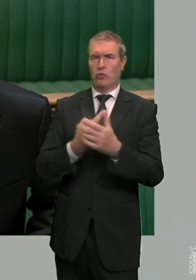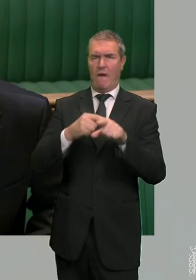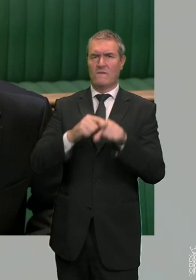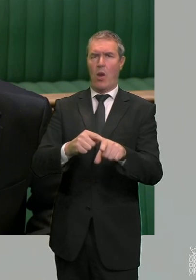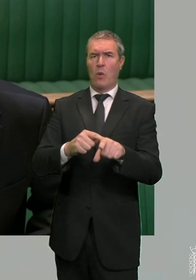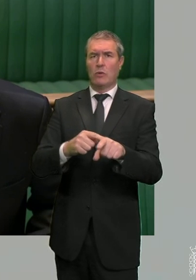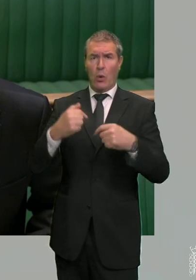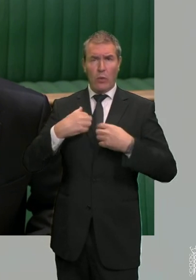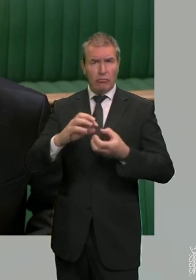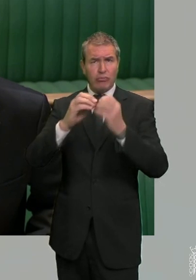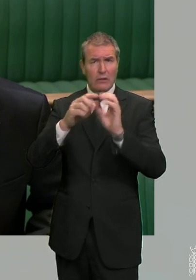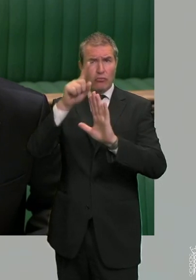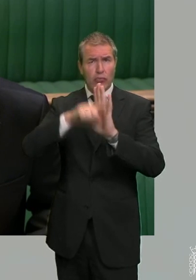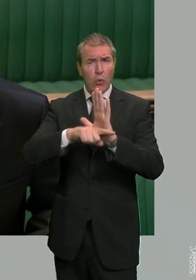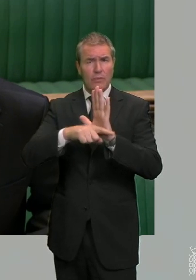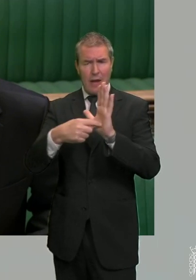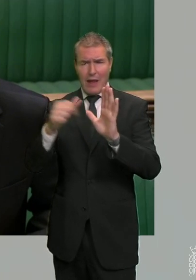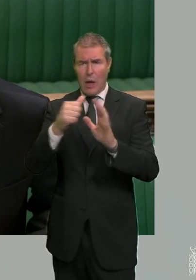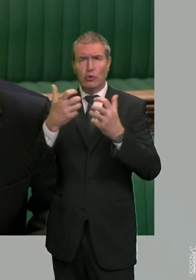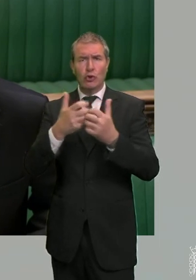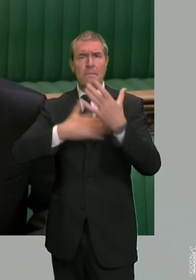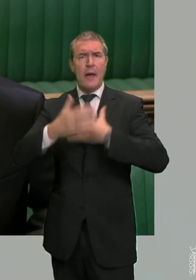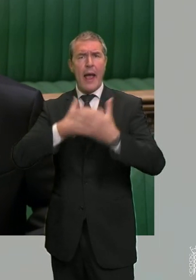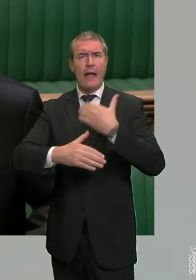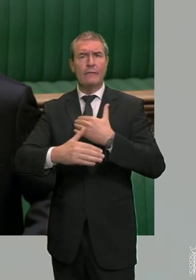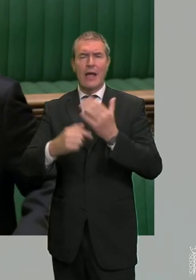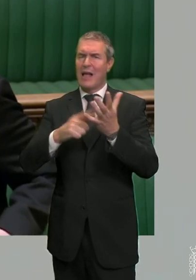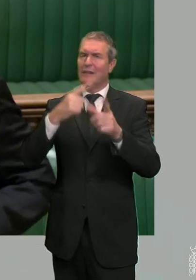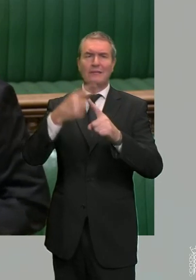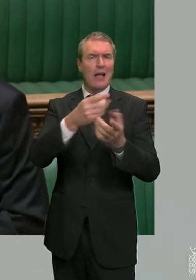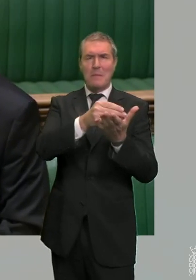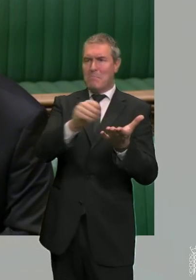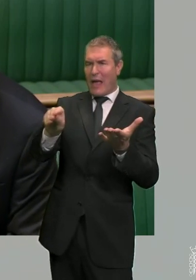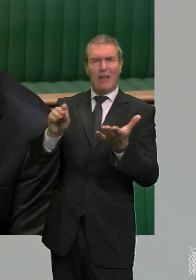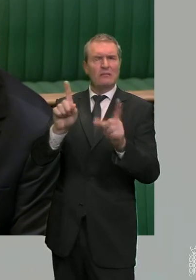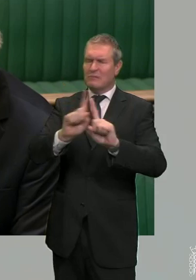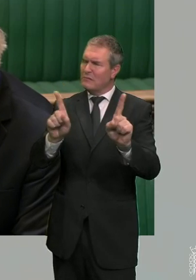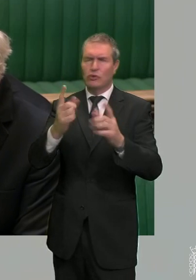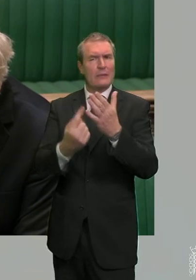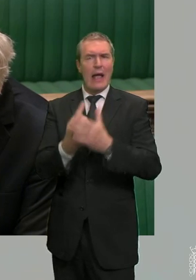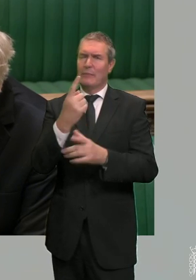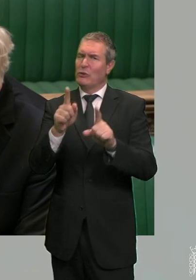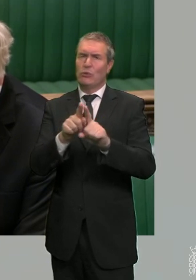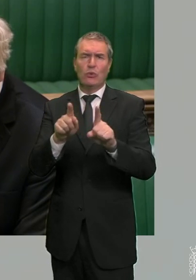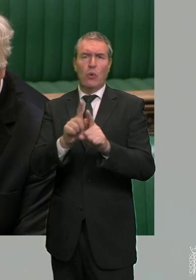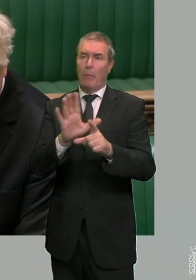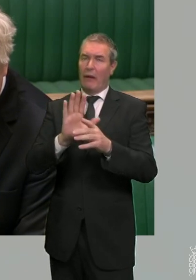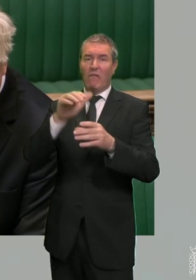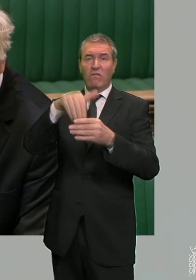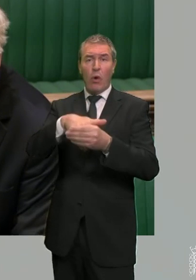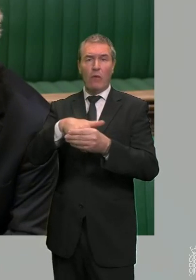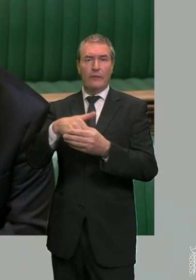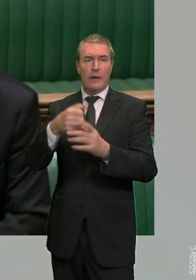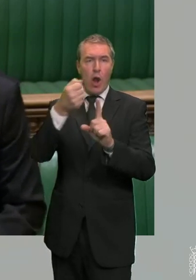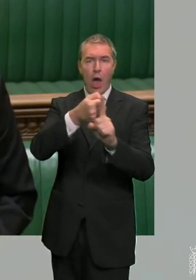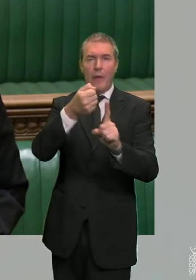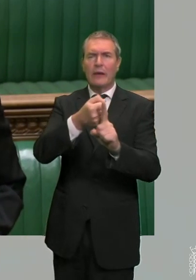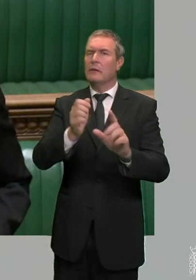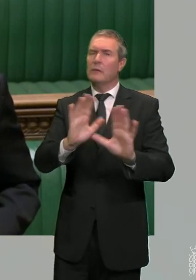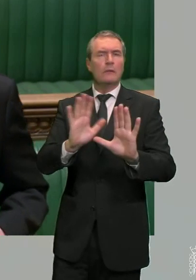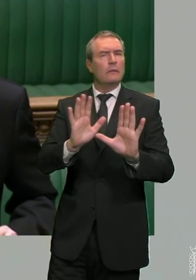Indeed, we introduced legislation saying that there should be no taxpayer-funded lobbying and that quangos should not be used to get involved with lobbying.